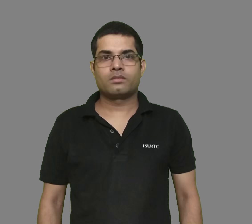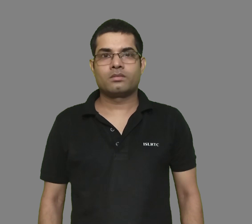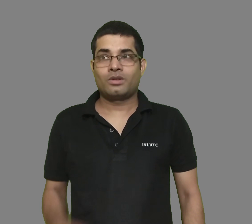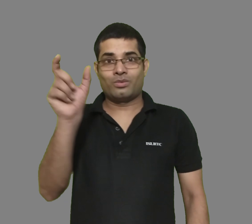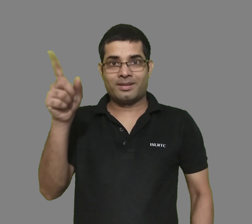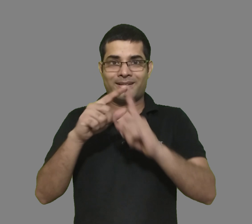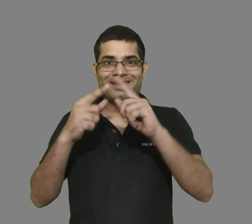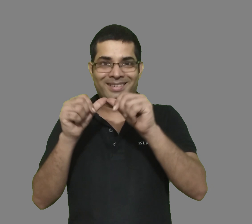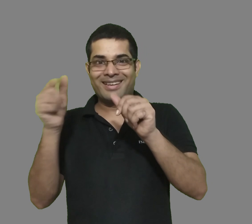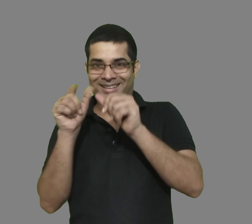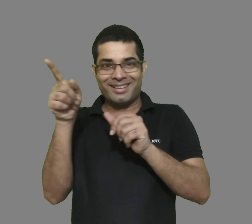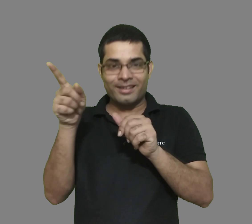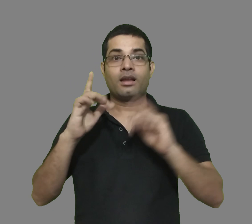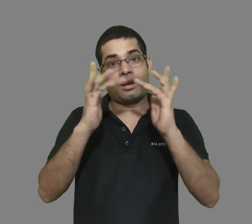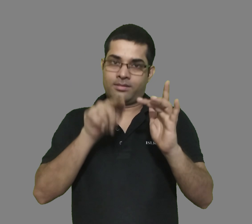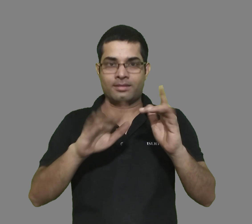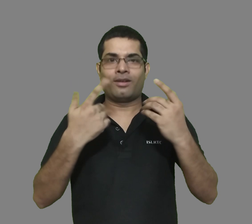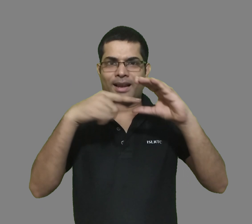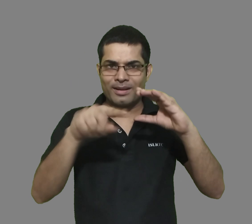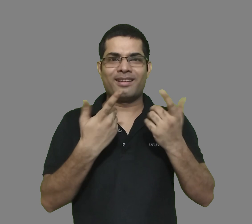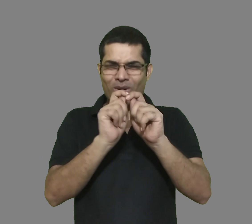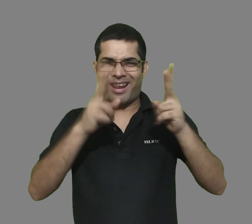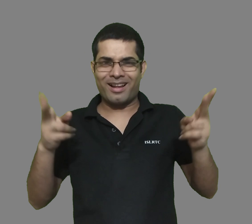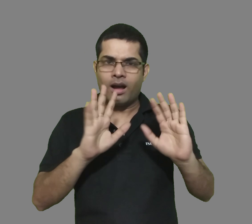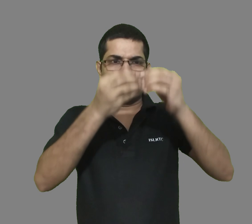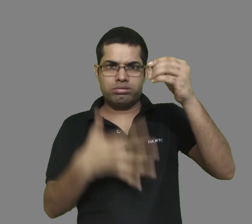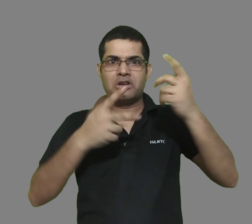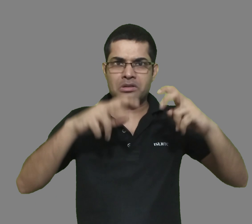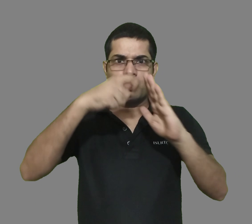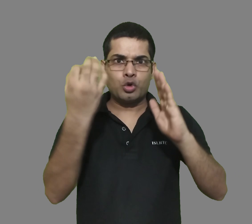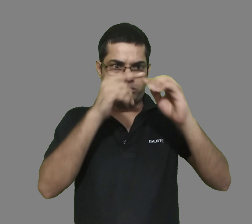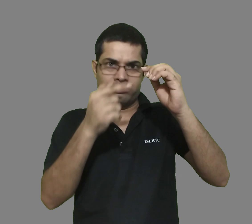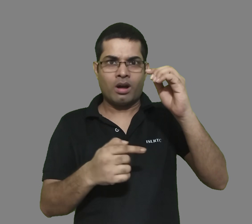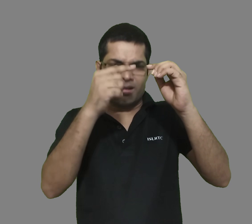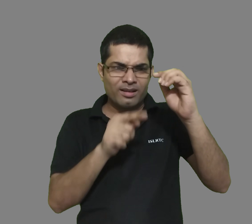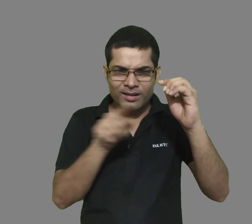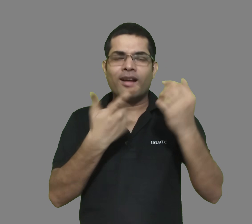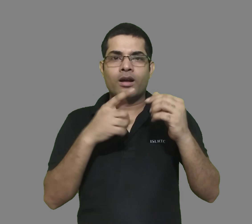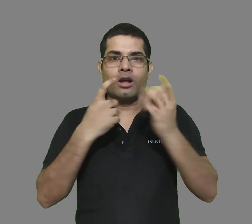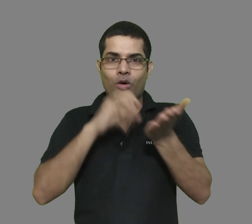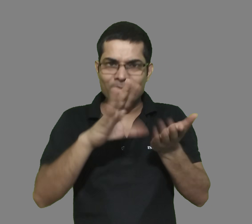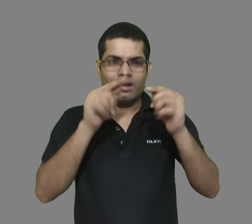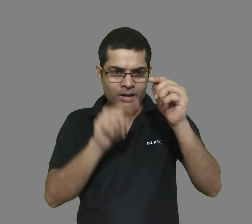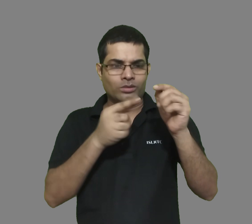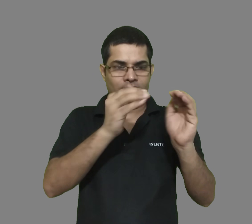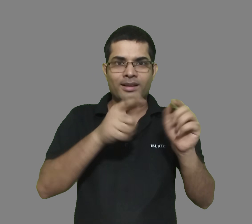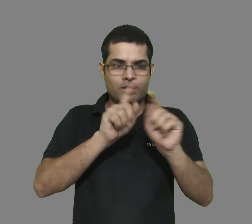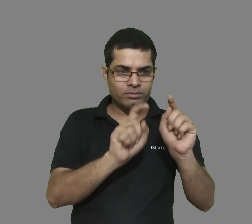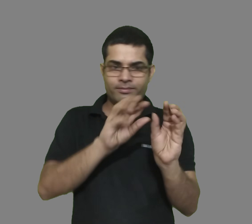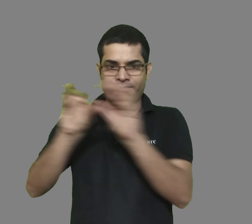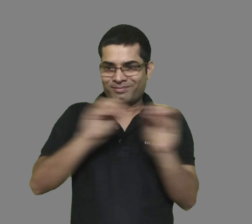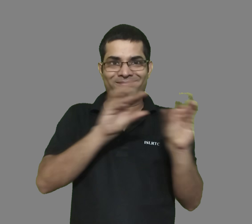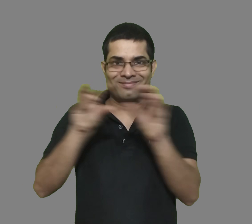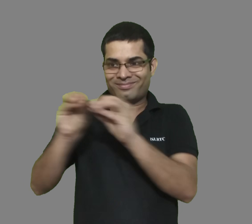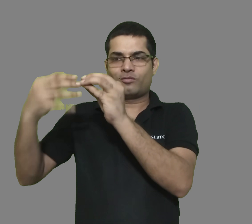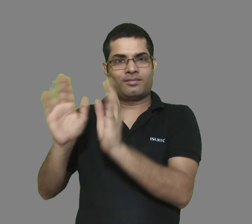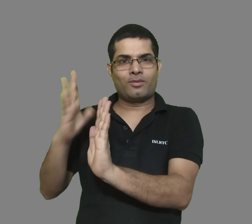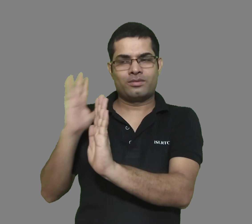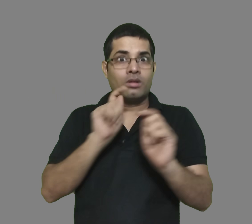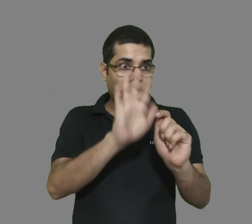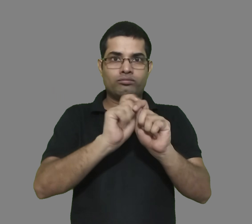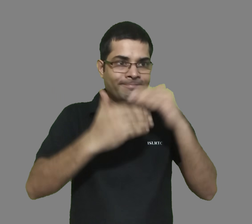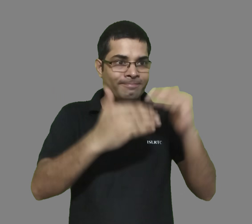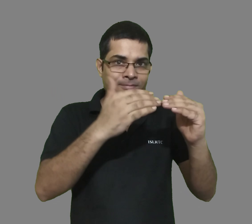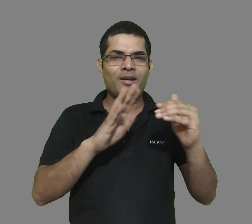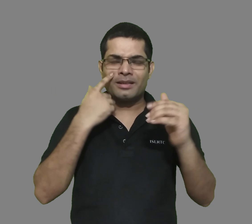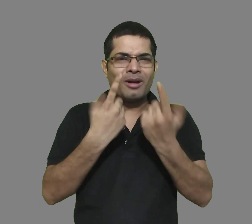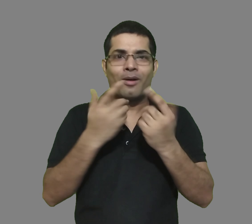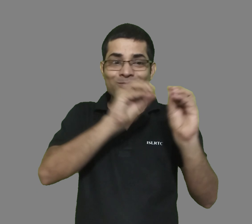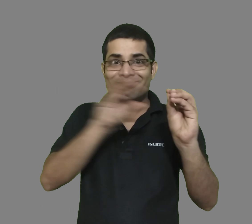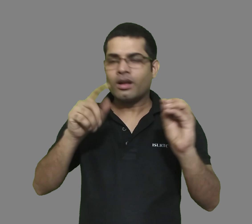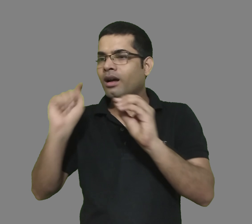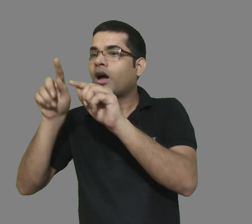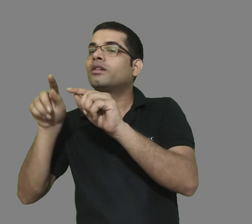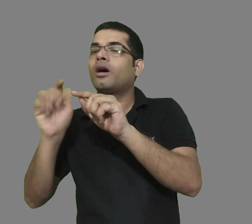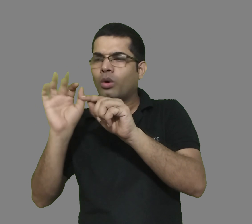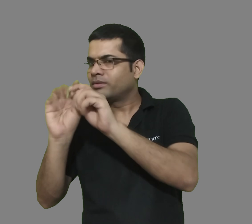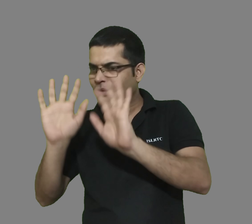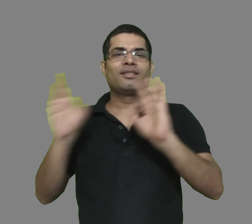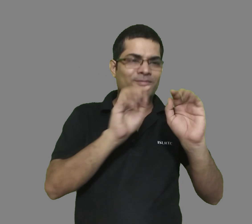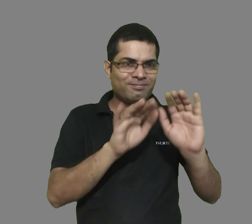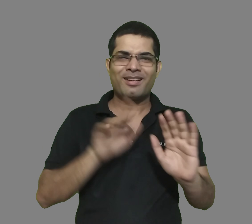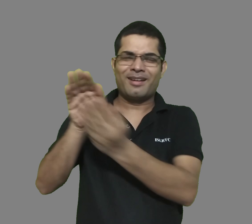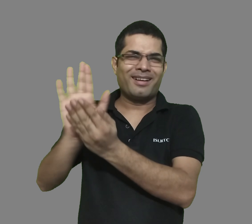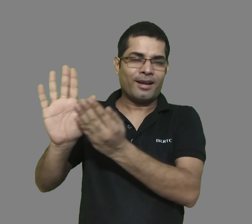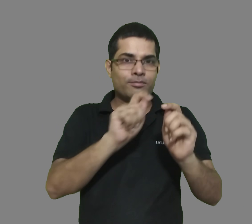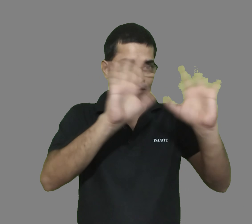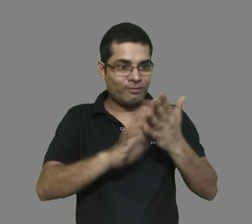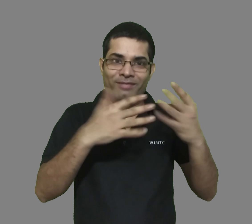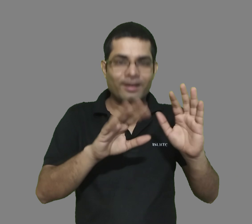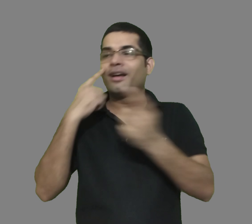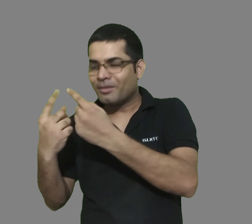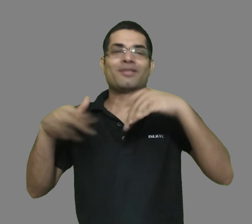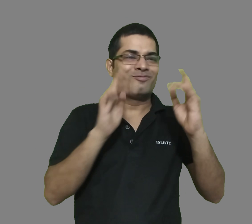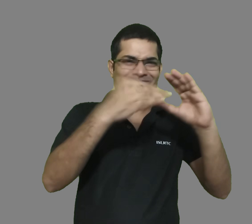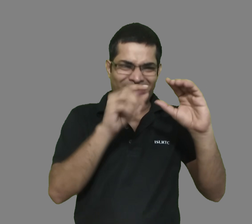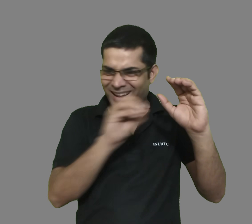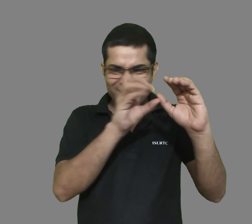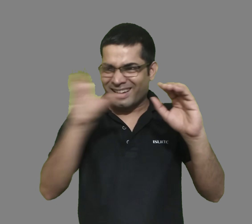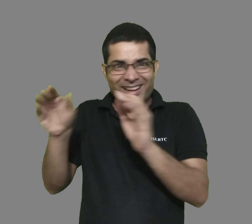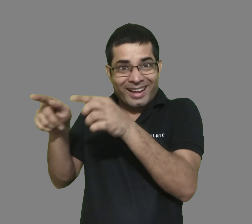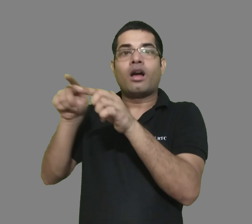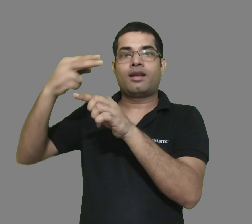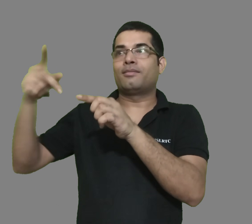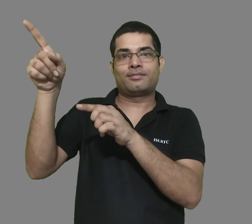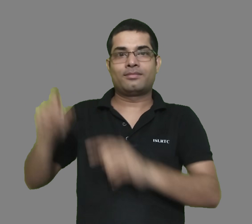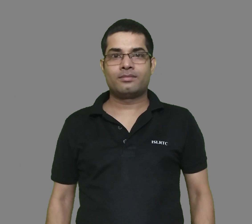Data Archival